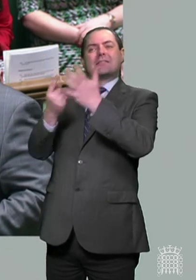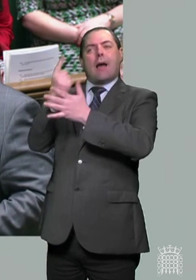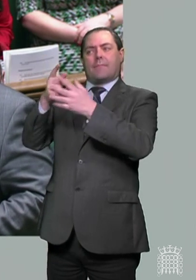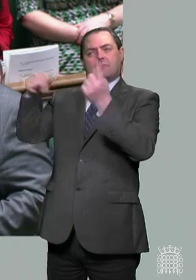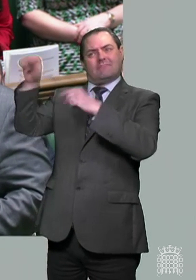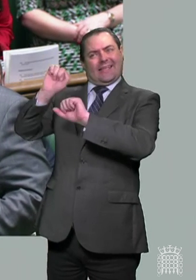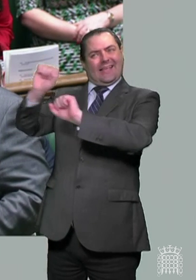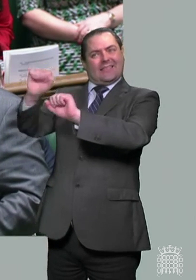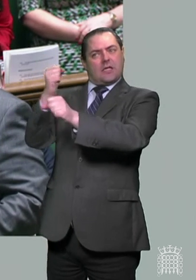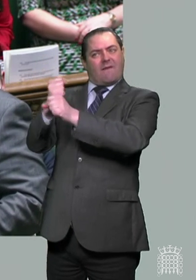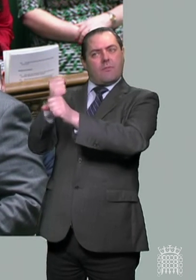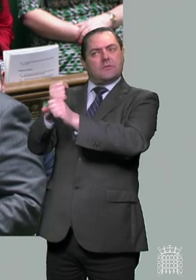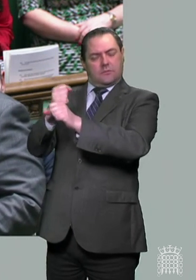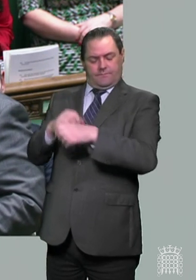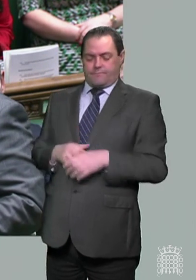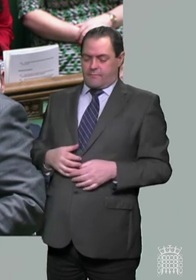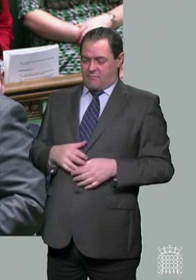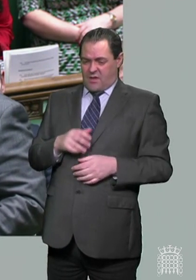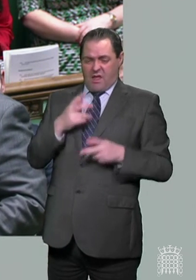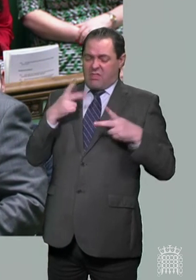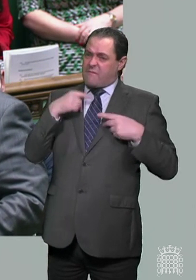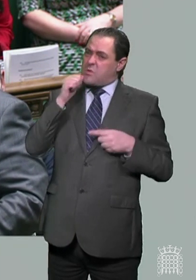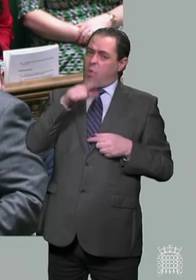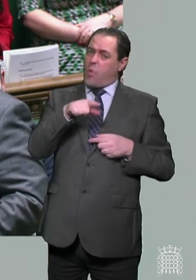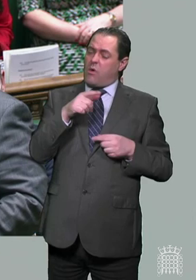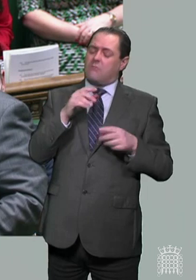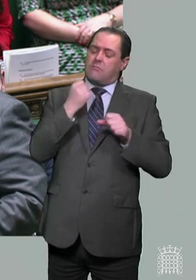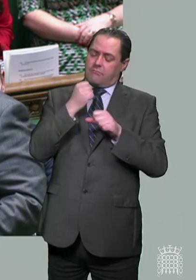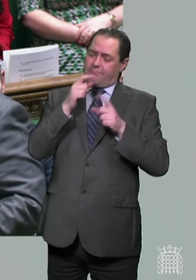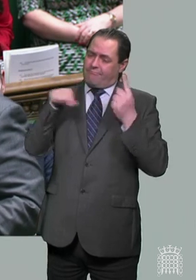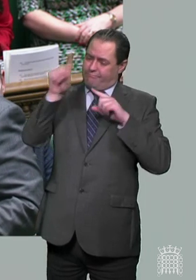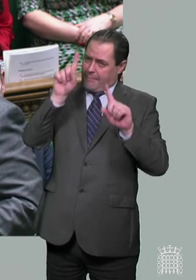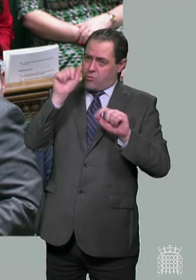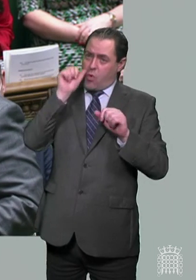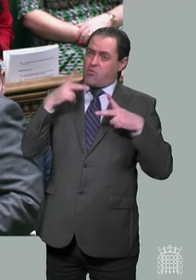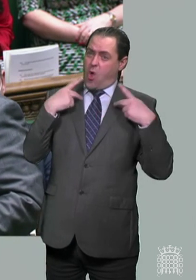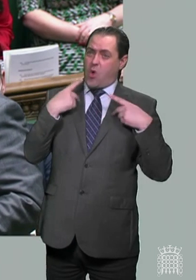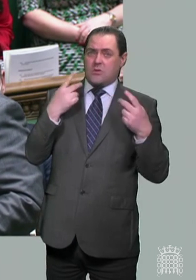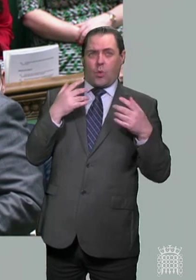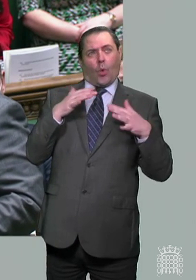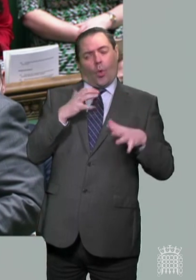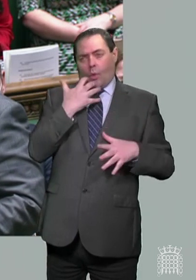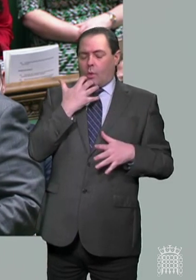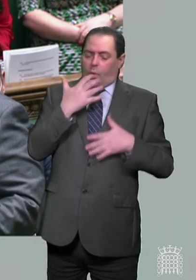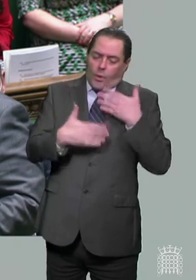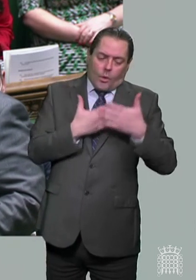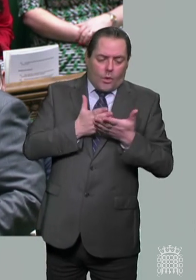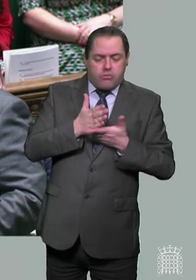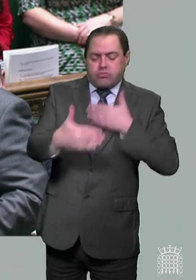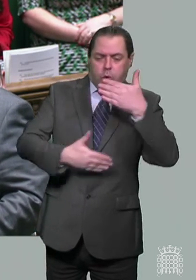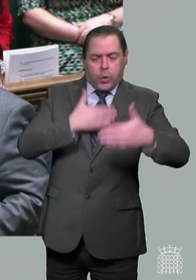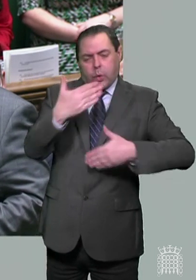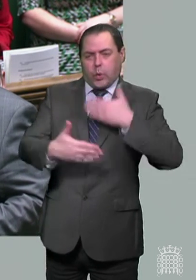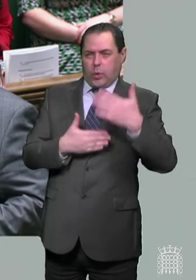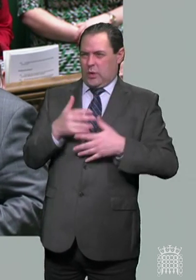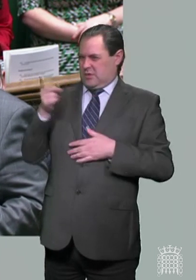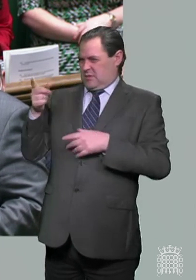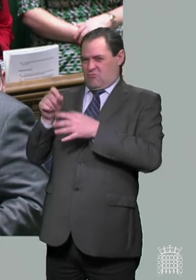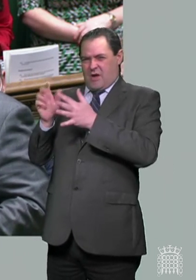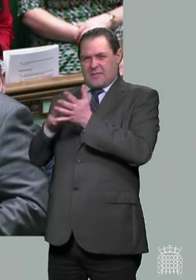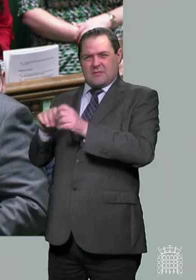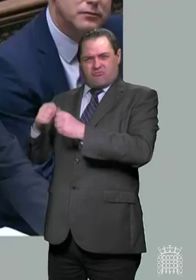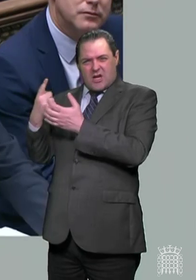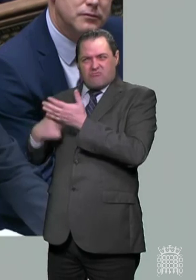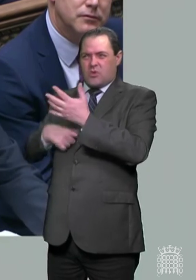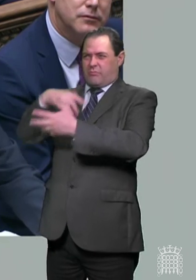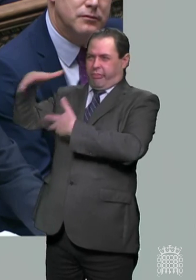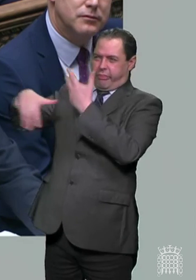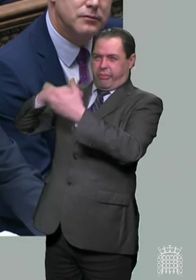The public know what nurses sacrificed during the pandemic, and they know exactly what this rule-breaking Prime Minister and his Government were up to.